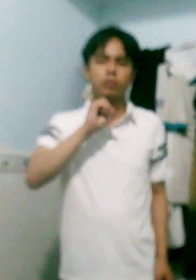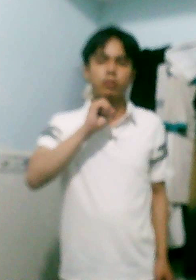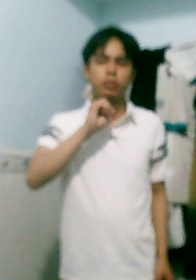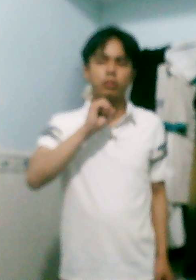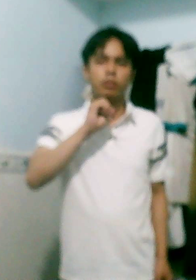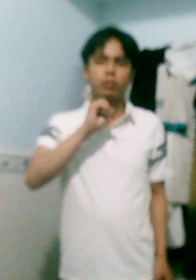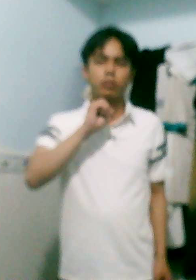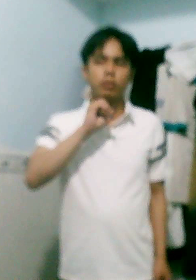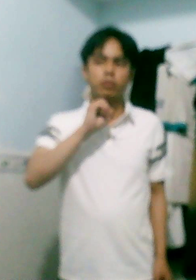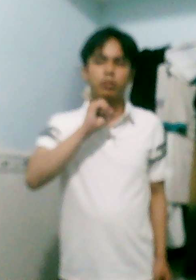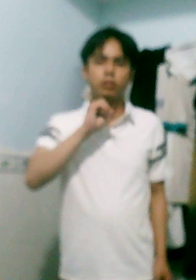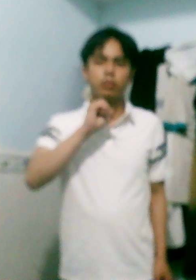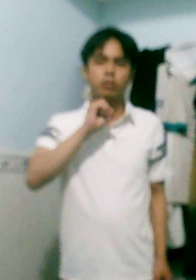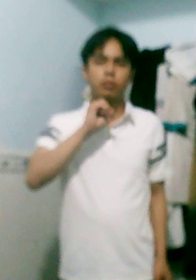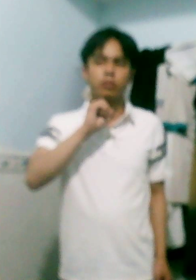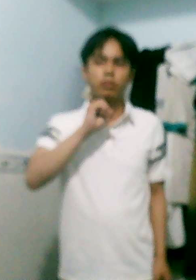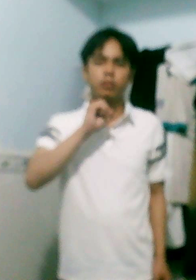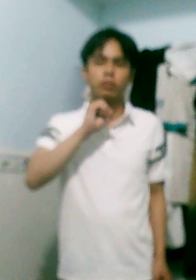o